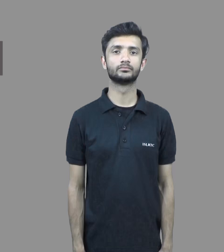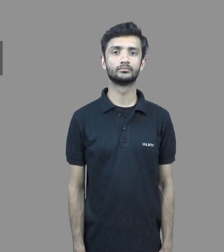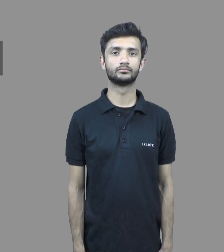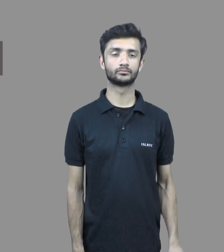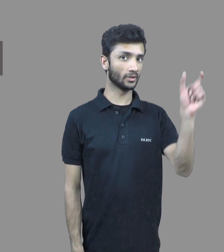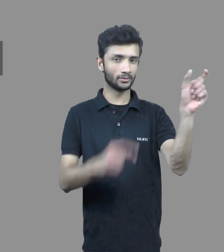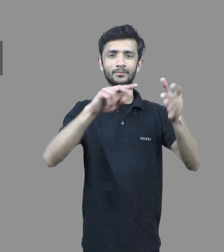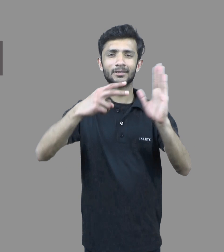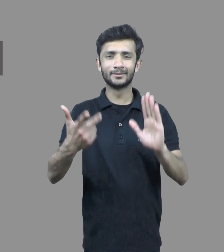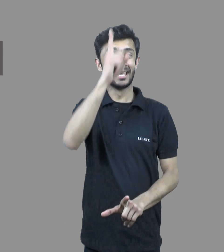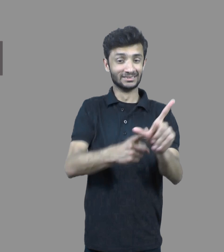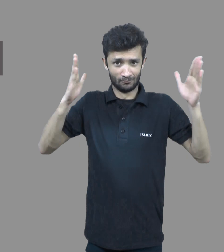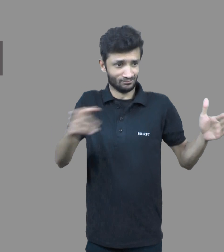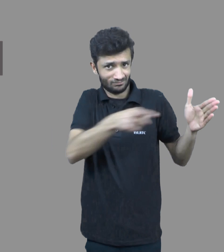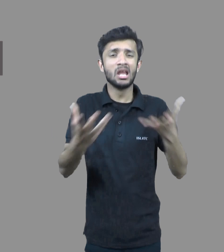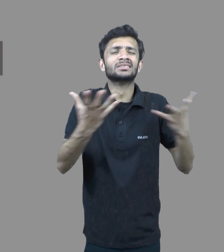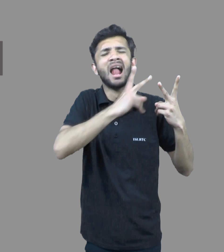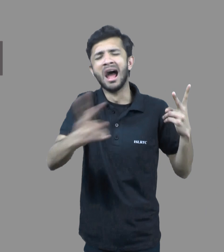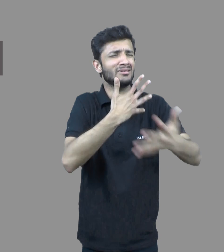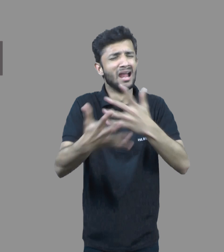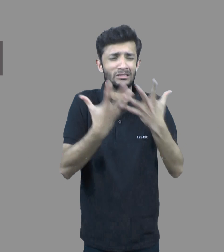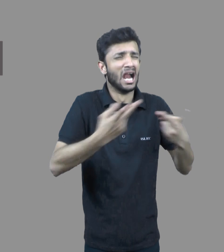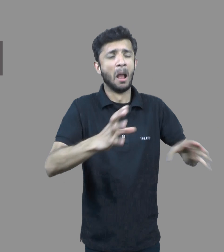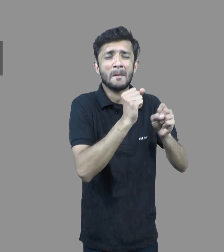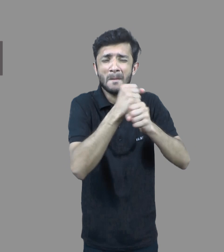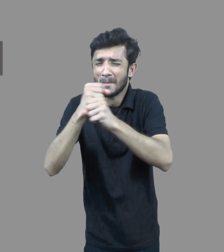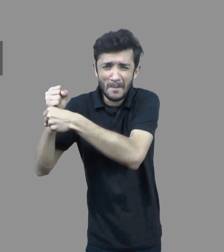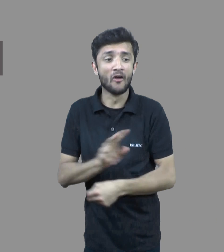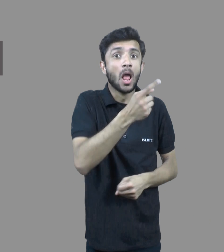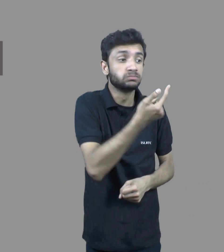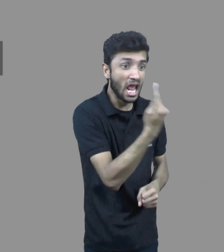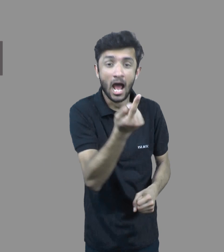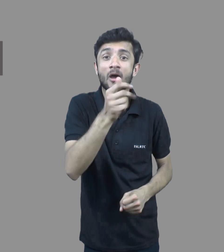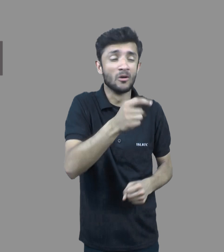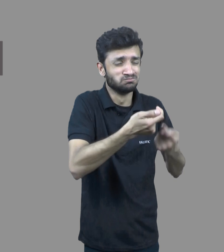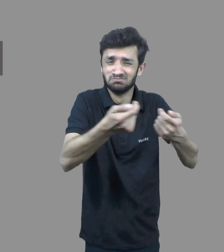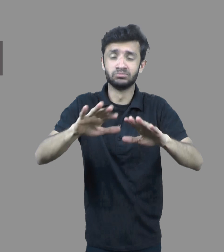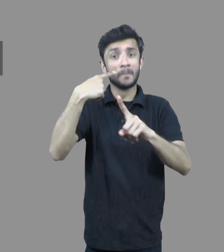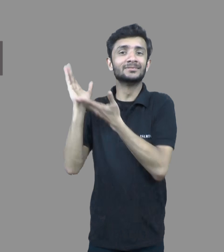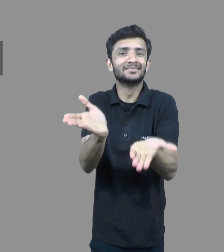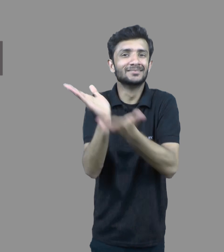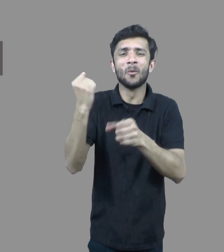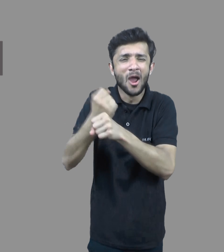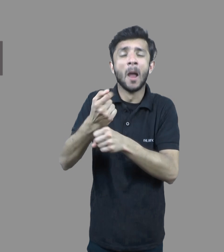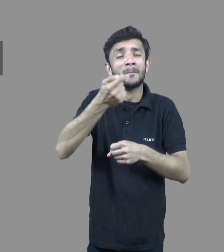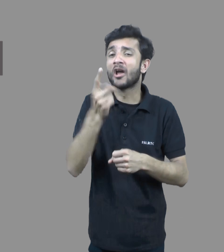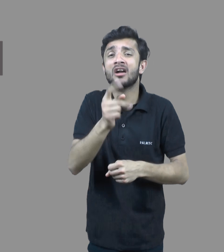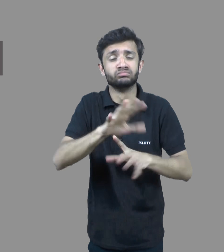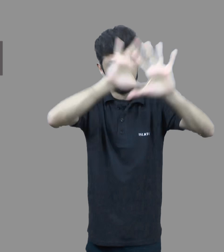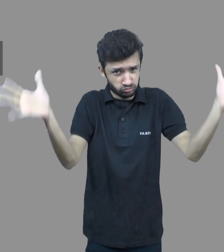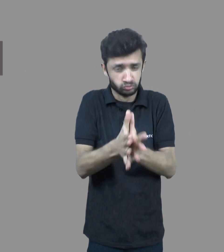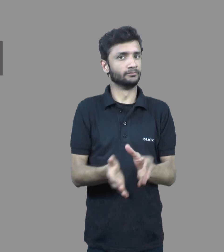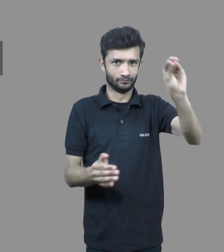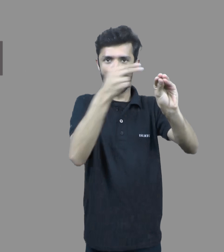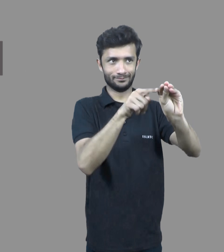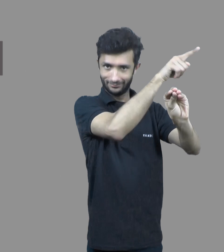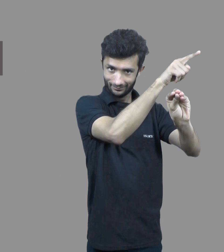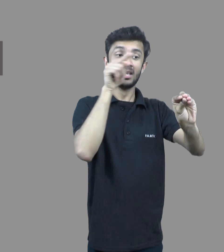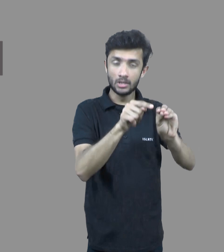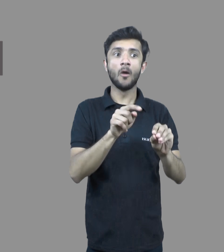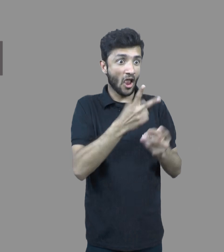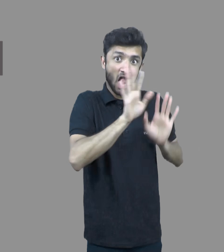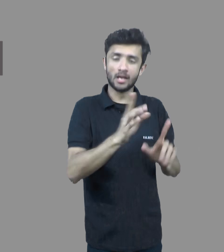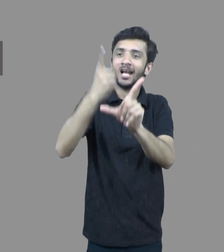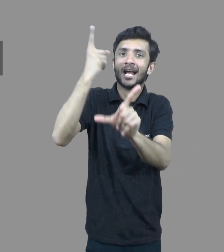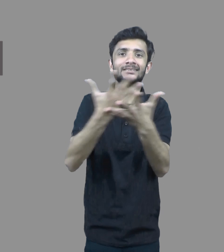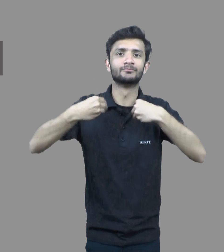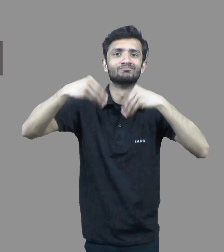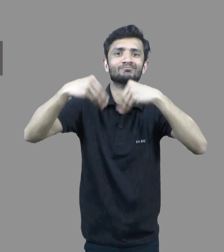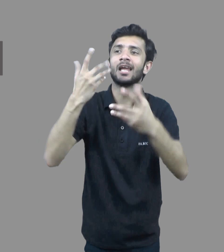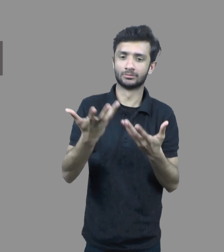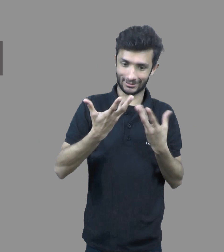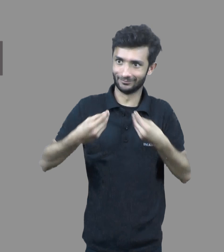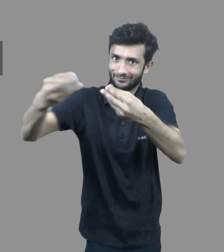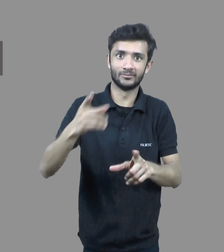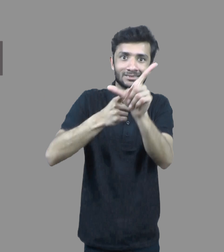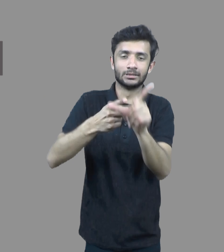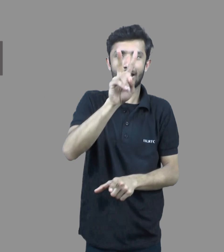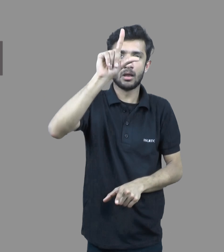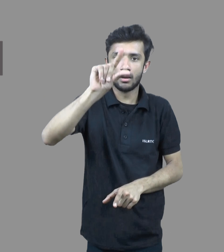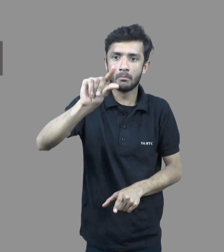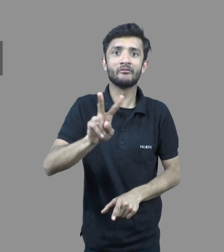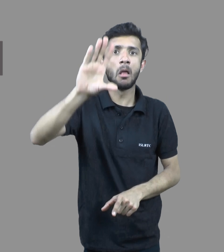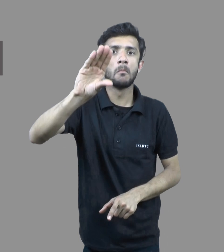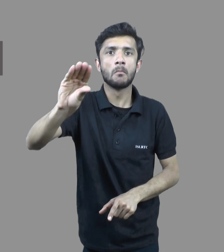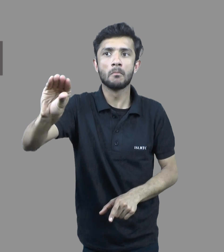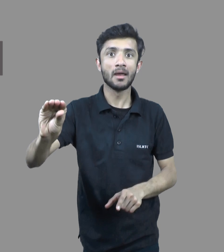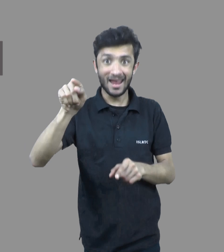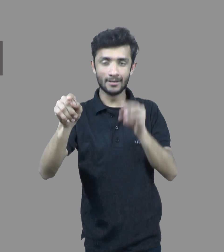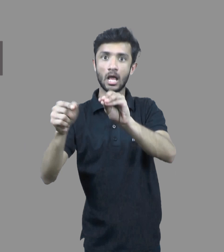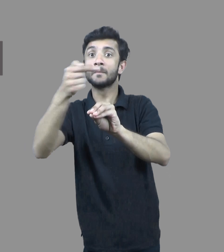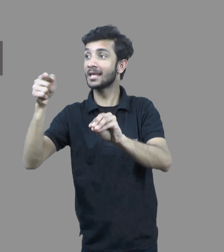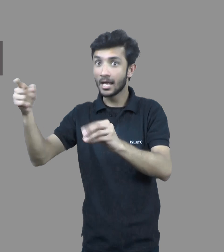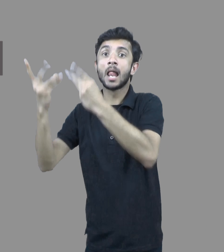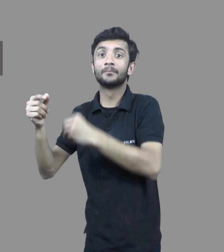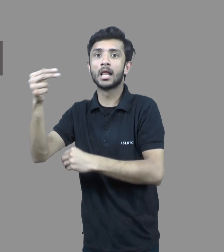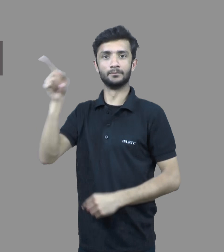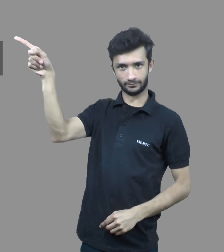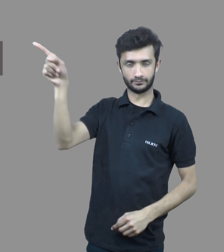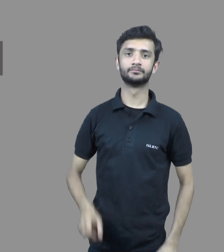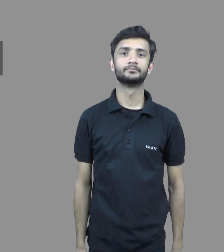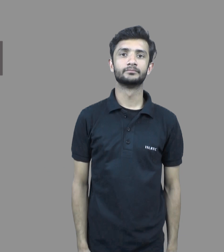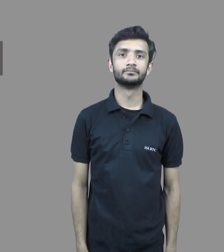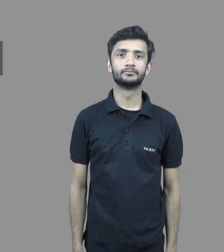Net Domestic Product (NDP)